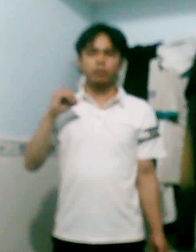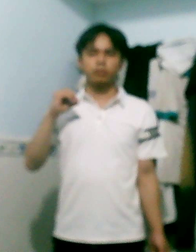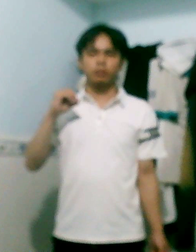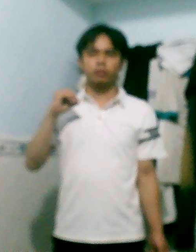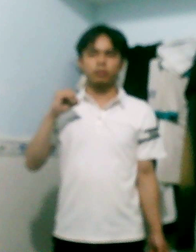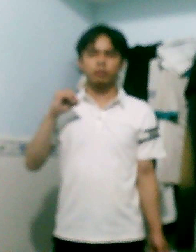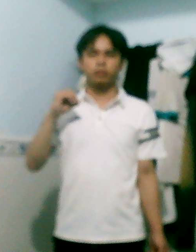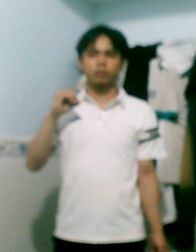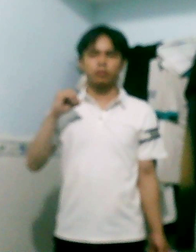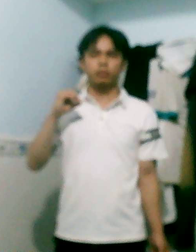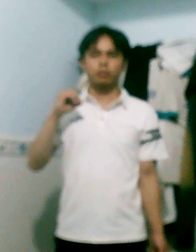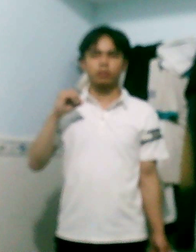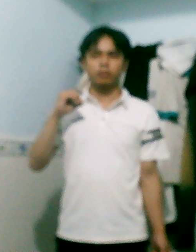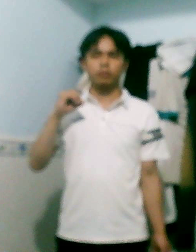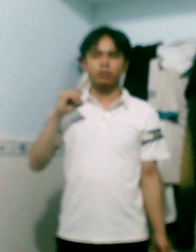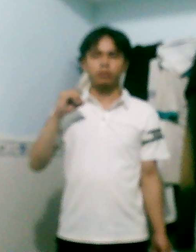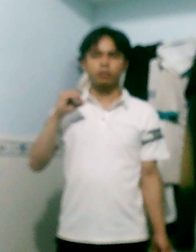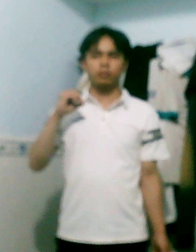o